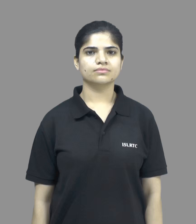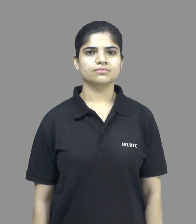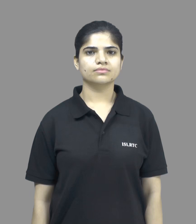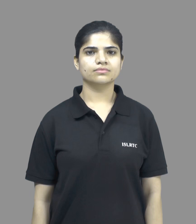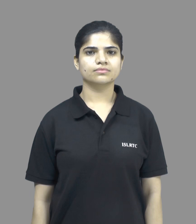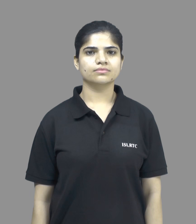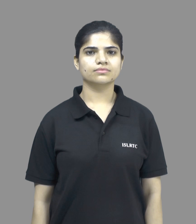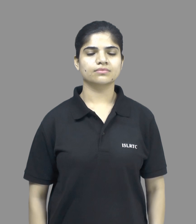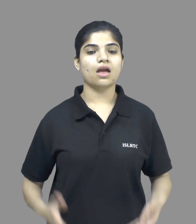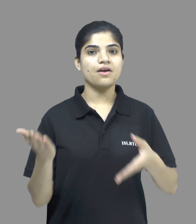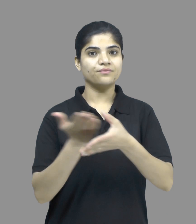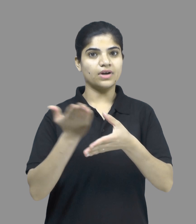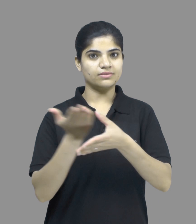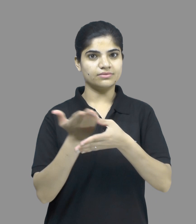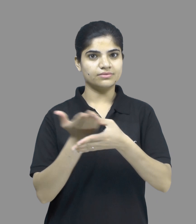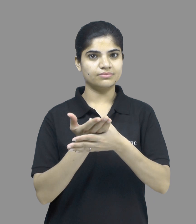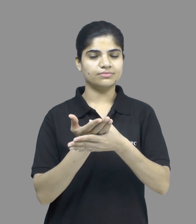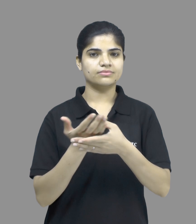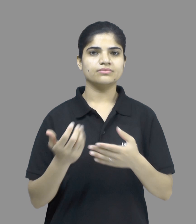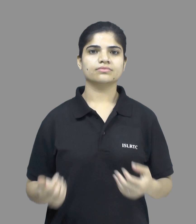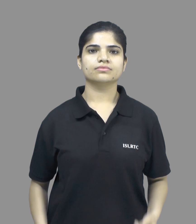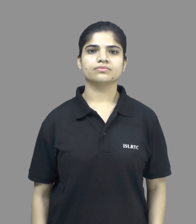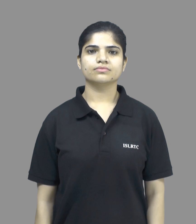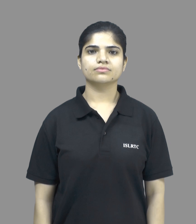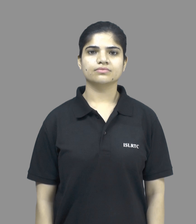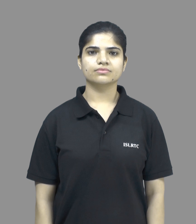File